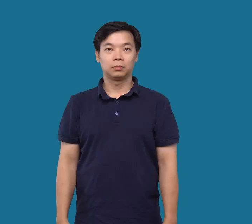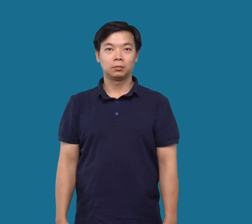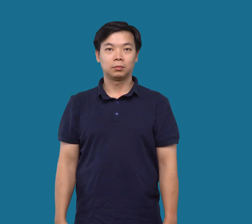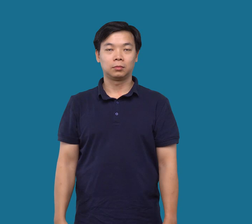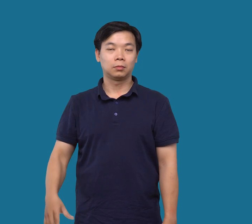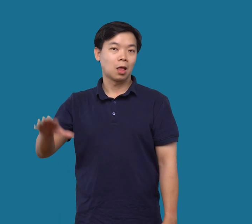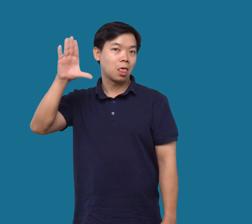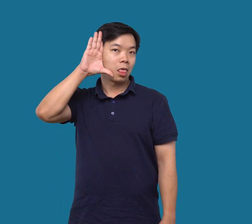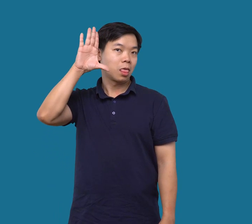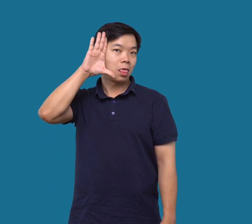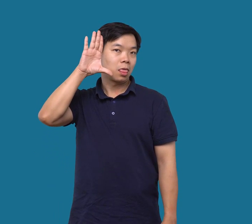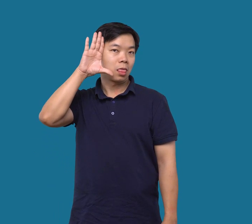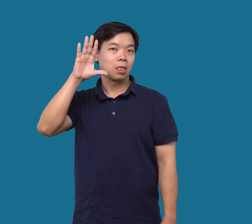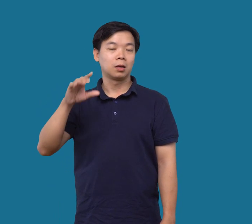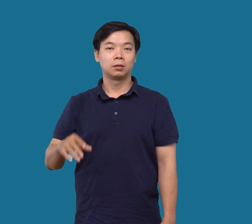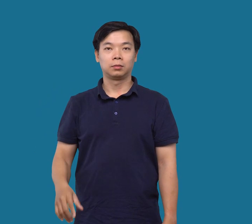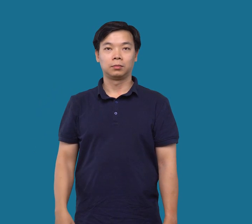mùa hè